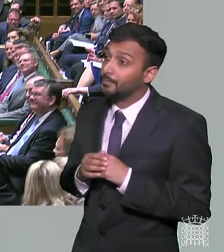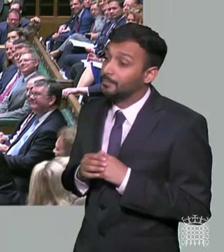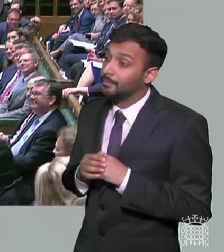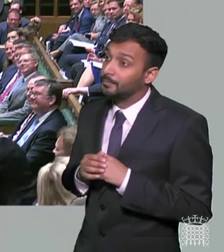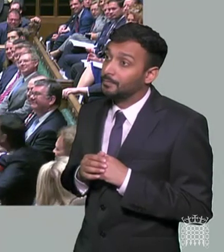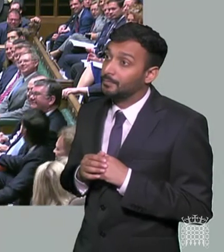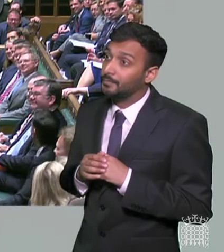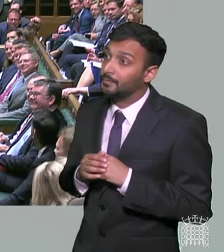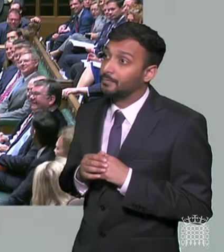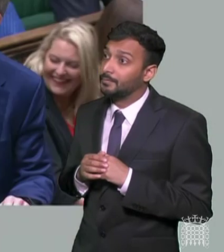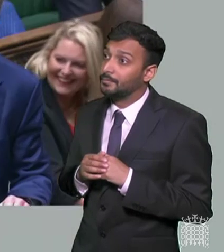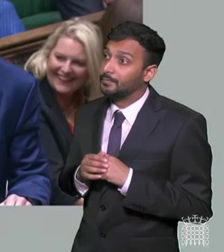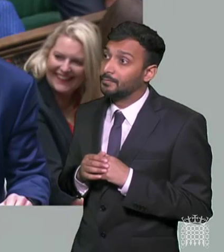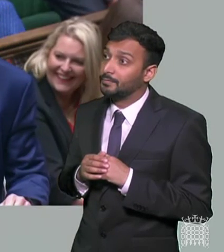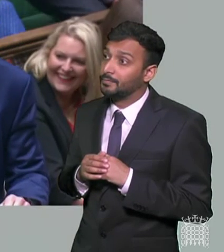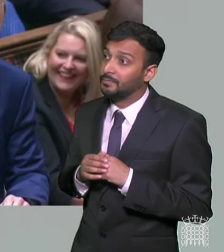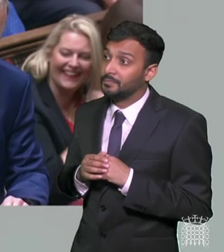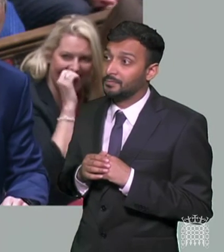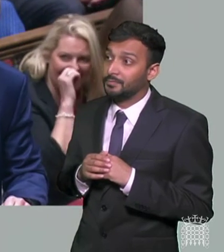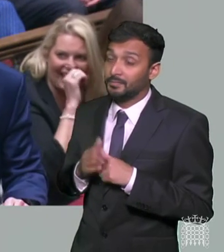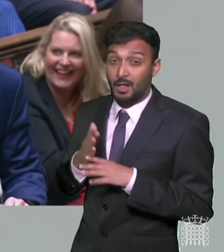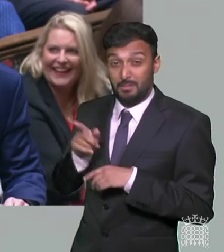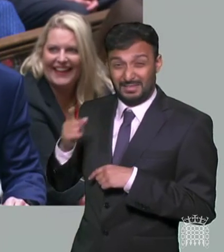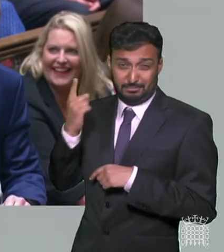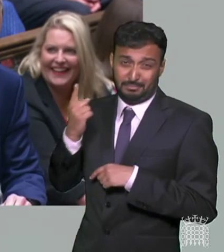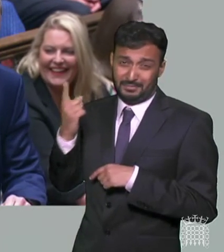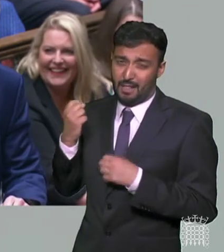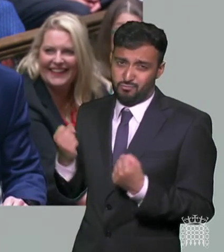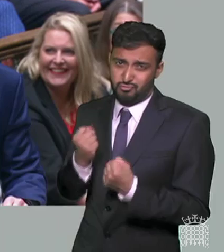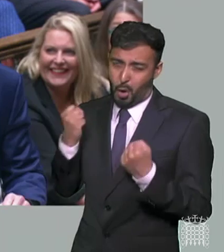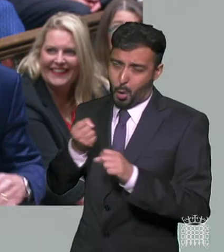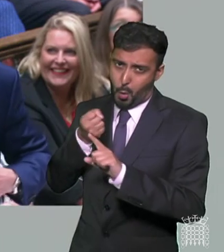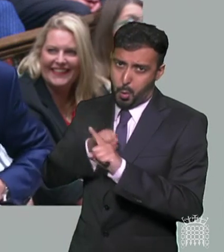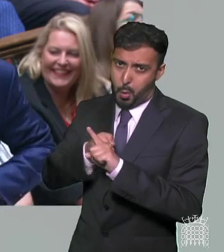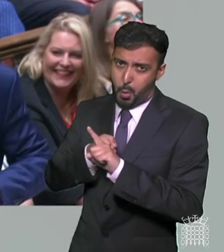There is no greater or more tenacious campaigner for his constituents than my honourable Friend.